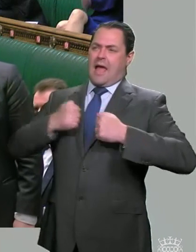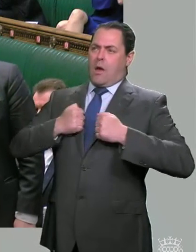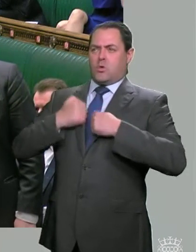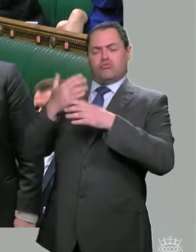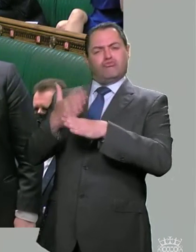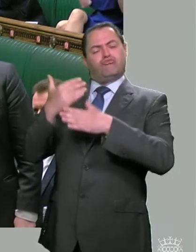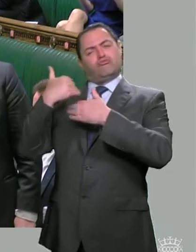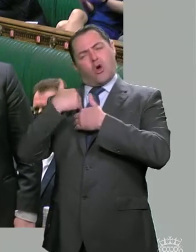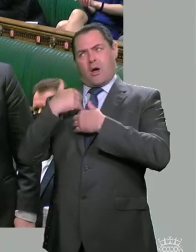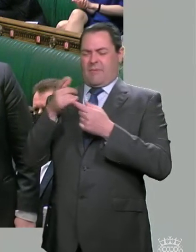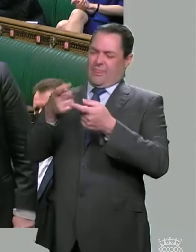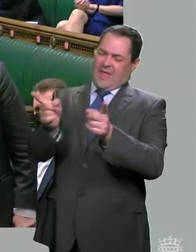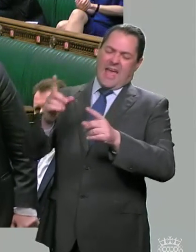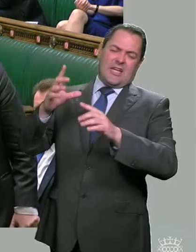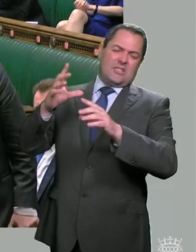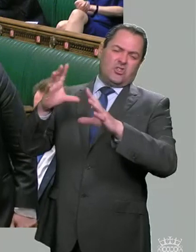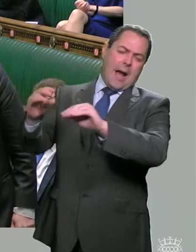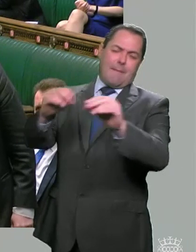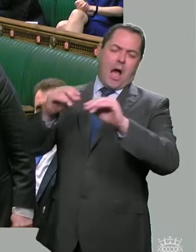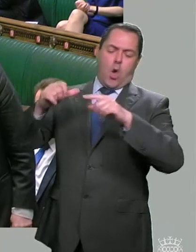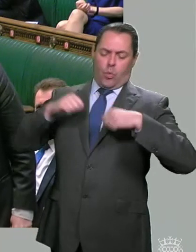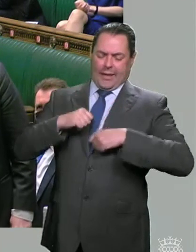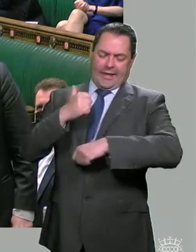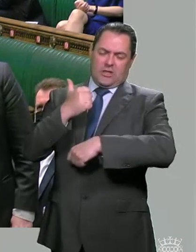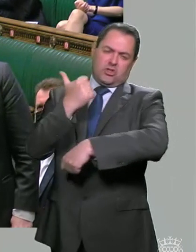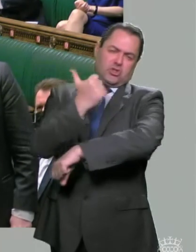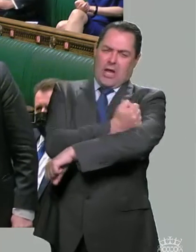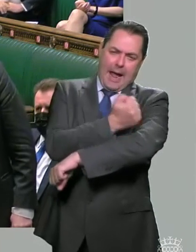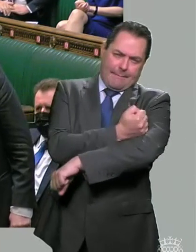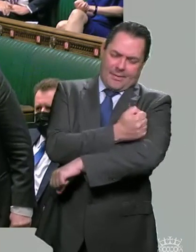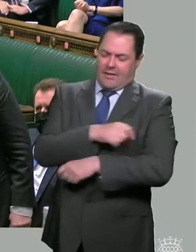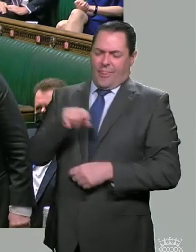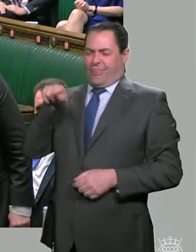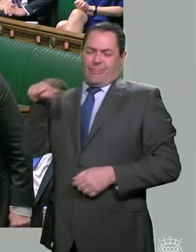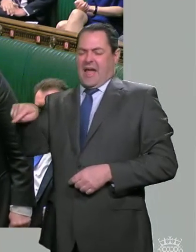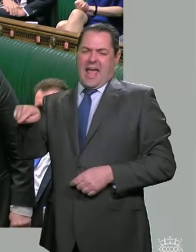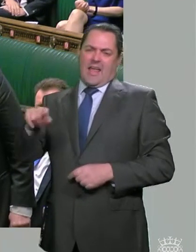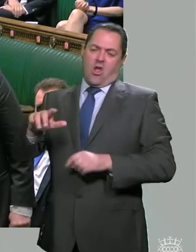We are getting on with the job. They jabber, we jab.